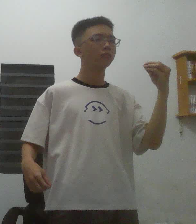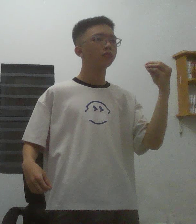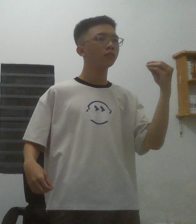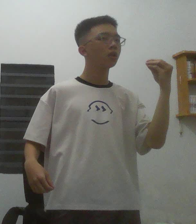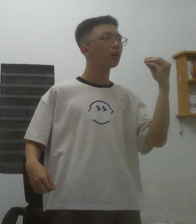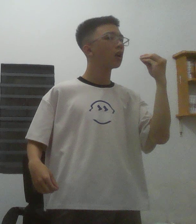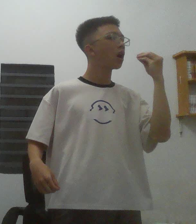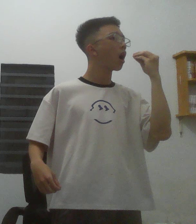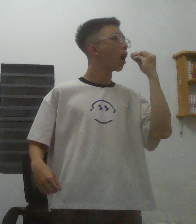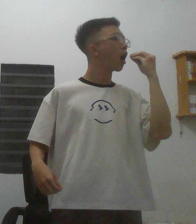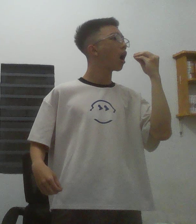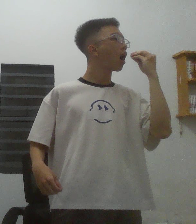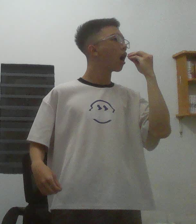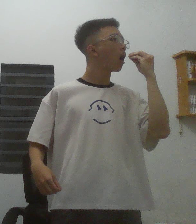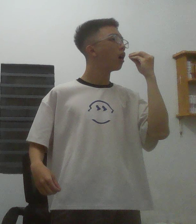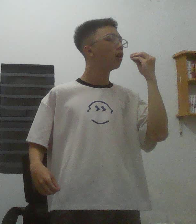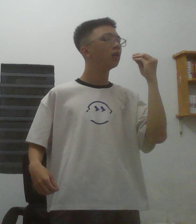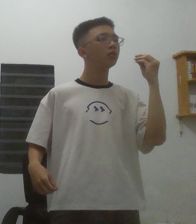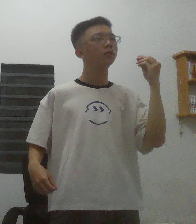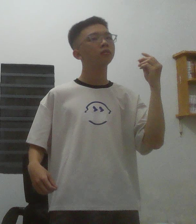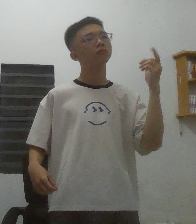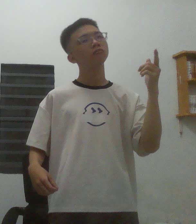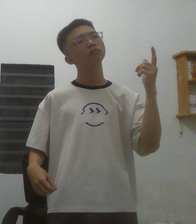an